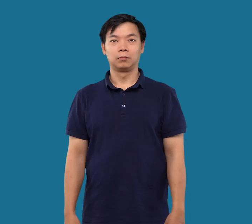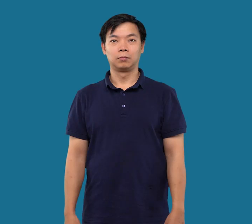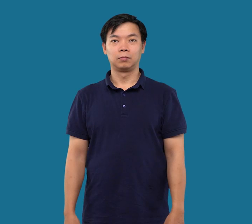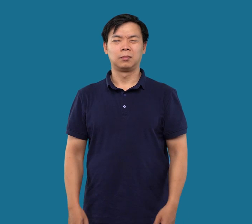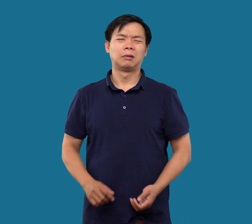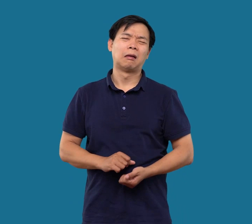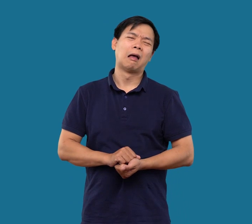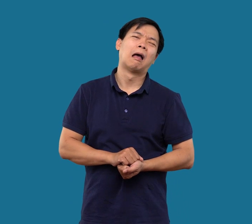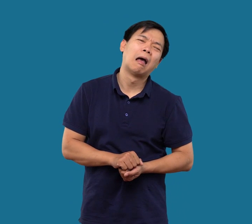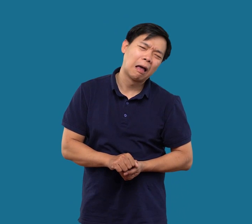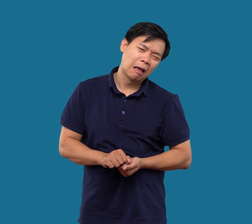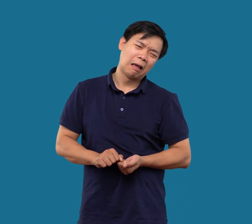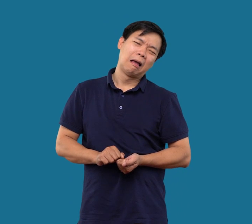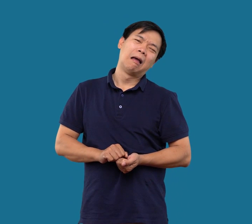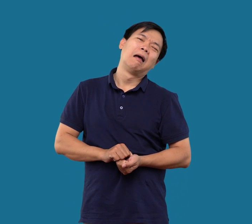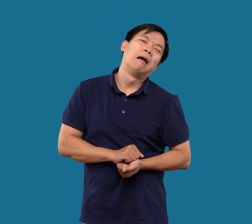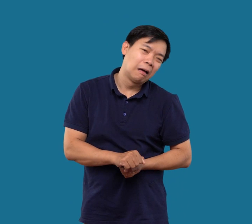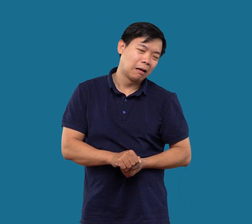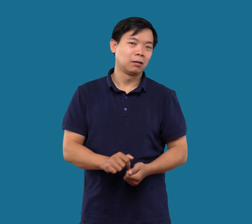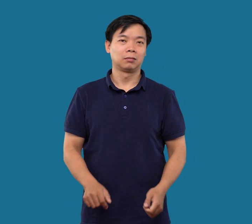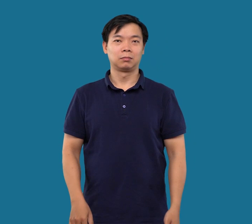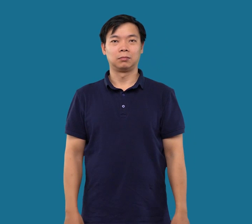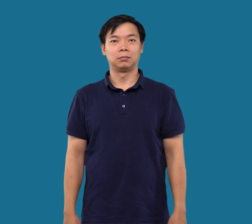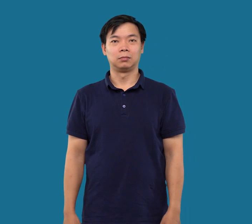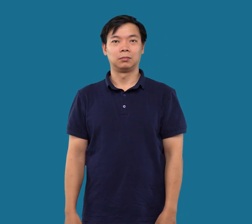khó tiêu